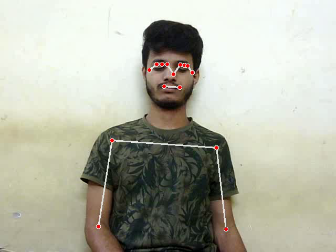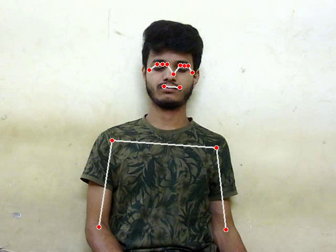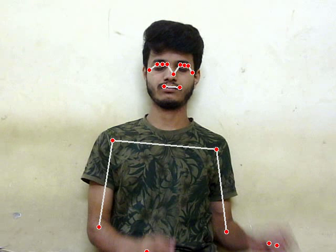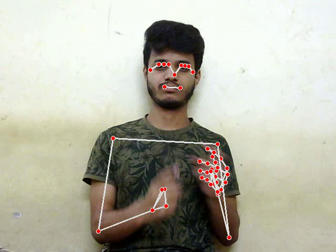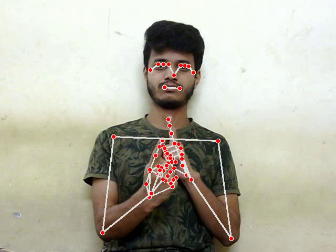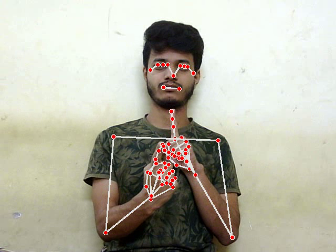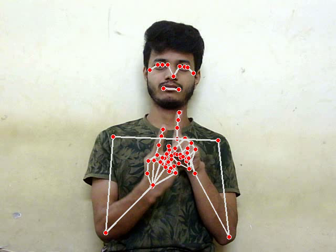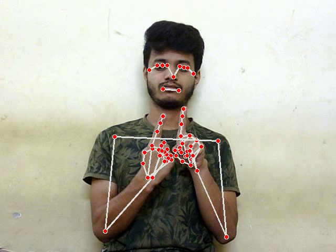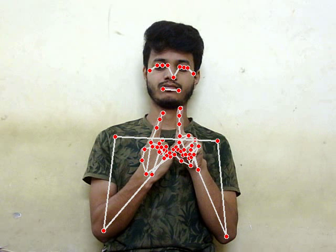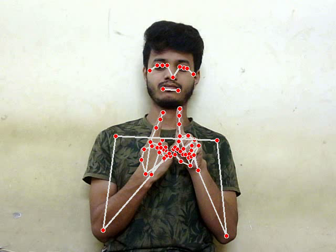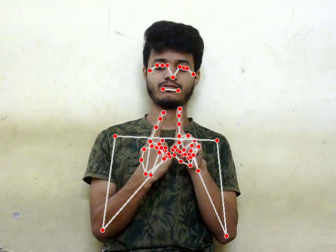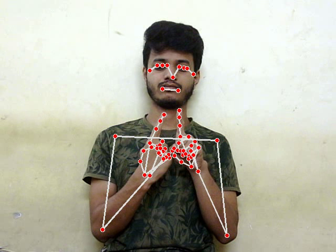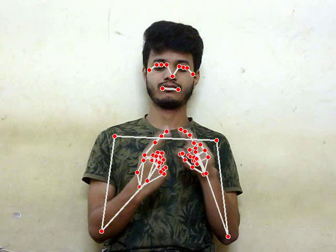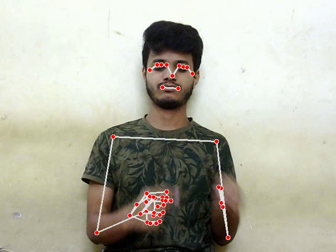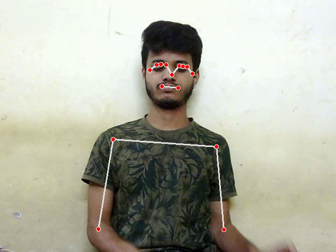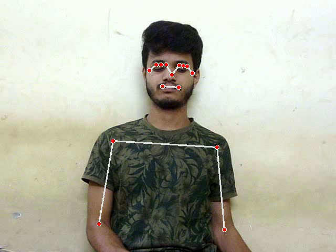meet